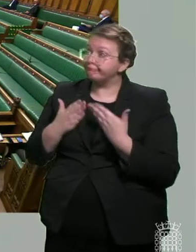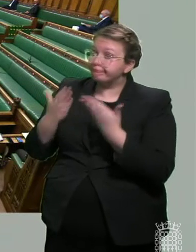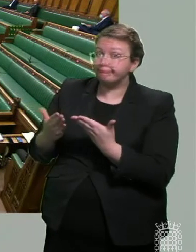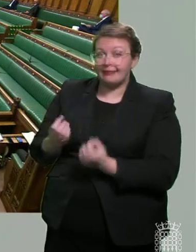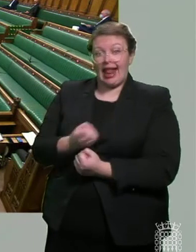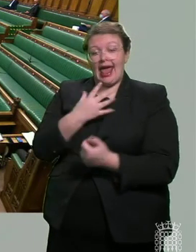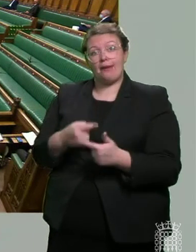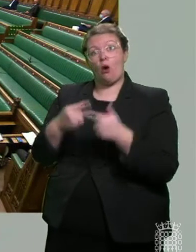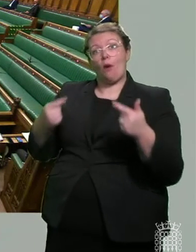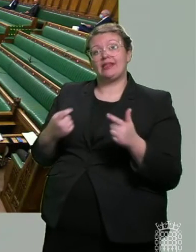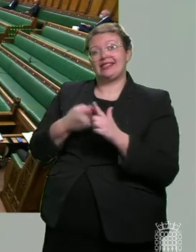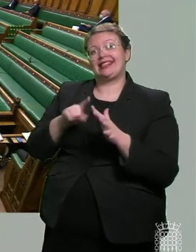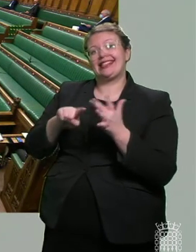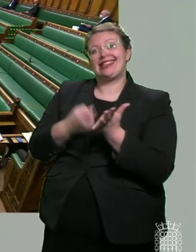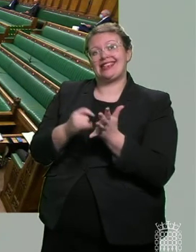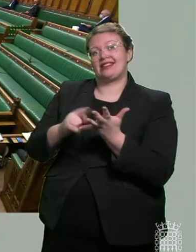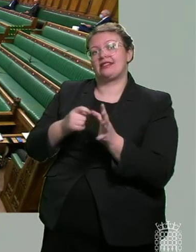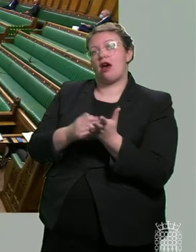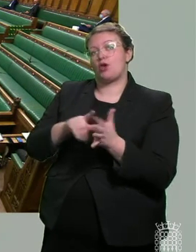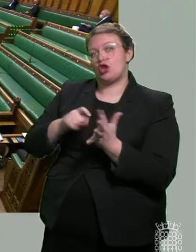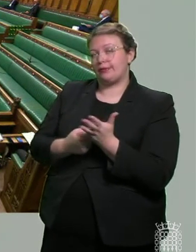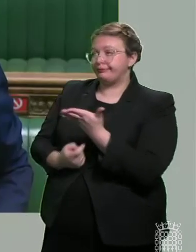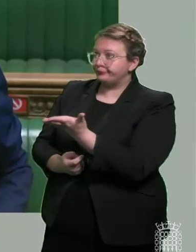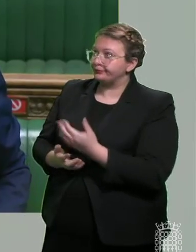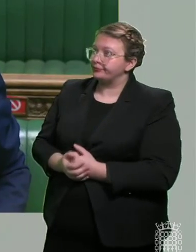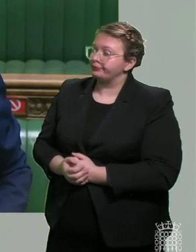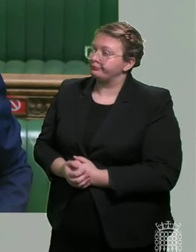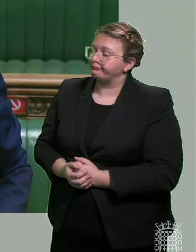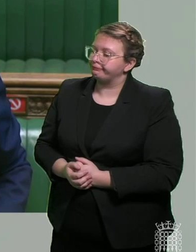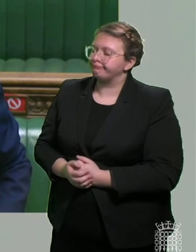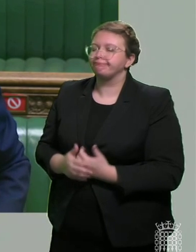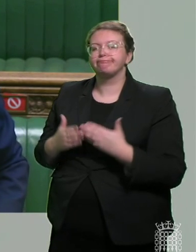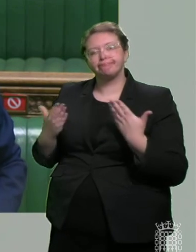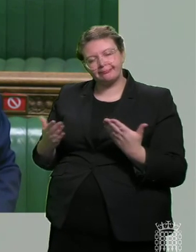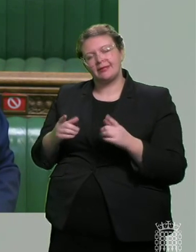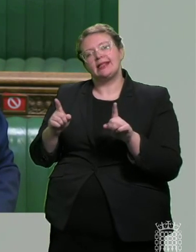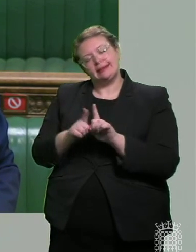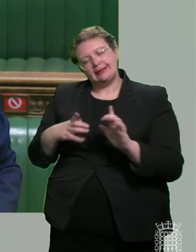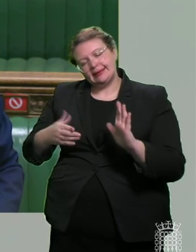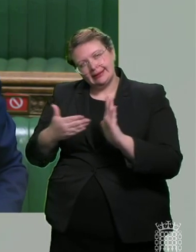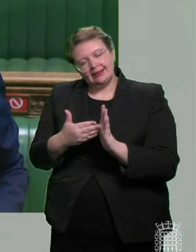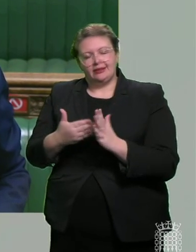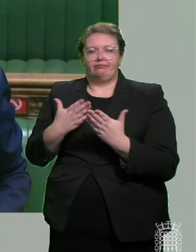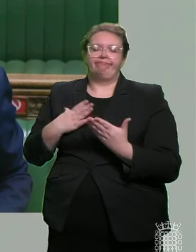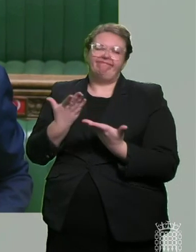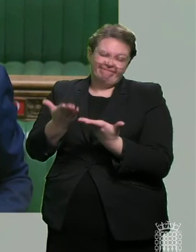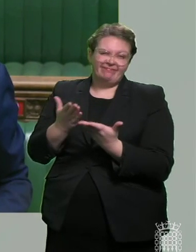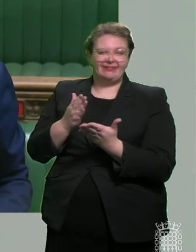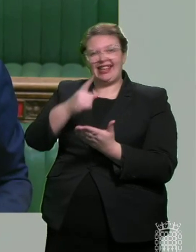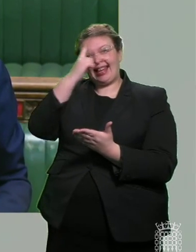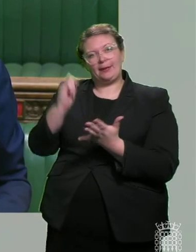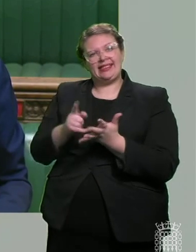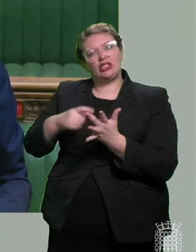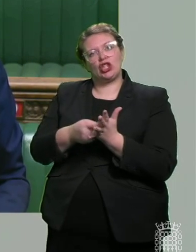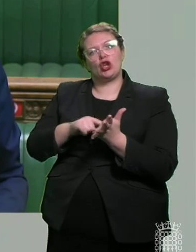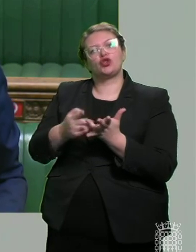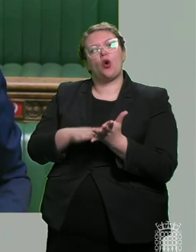May I join you, Mr Speaker, and the Prime Minister in sending my condolences to the family of Captain Sir Tom Moore?